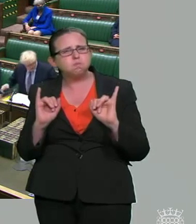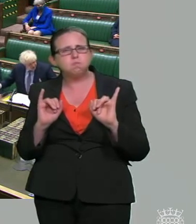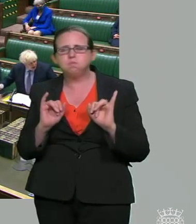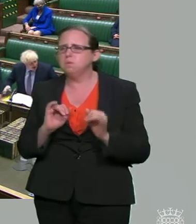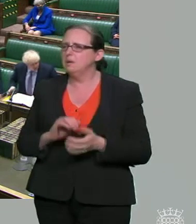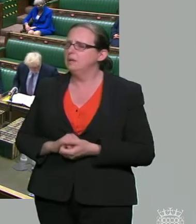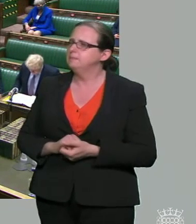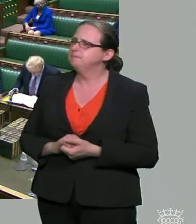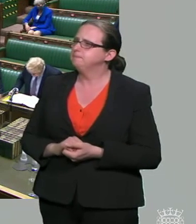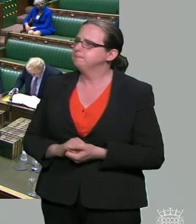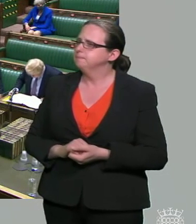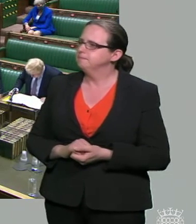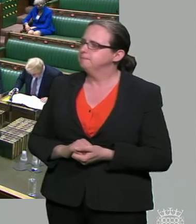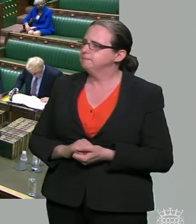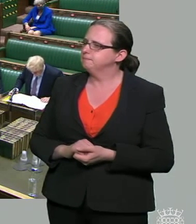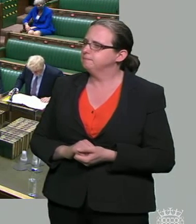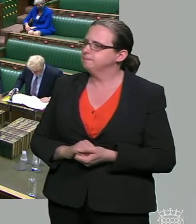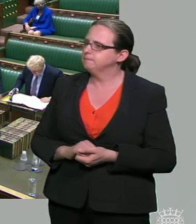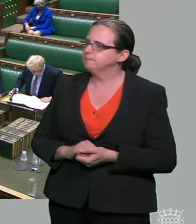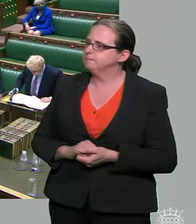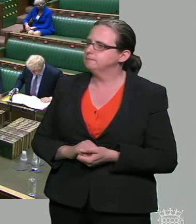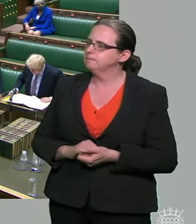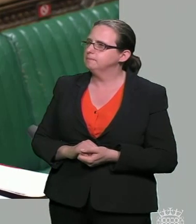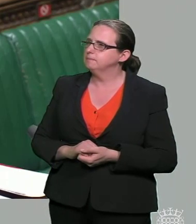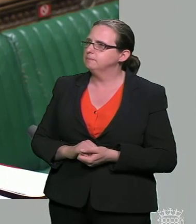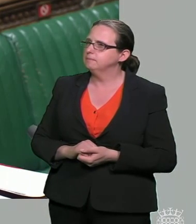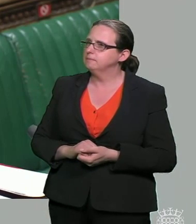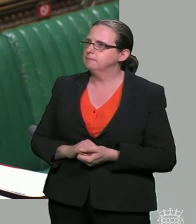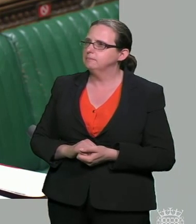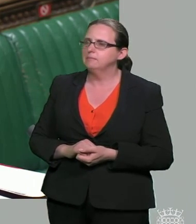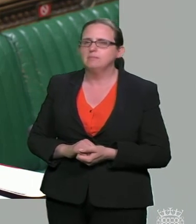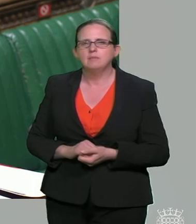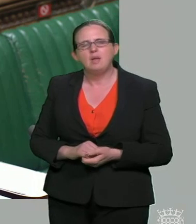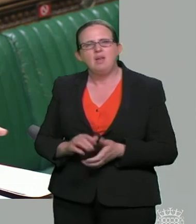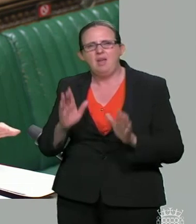I may say that I think that the last contribution was absolutely disgraceful.